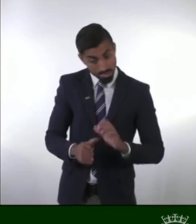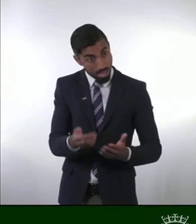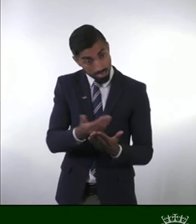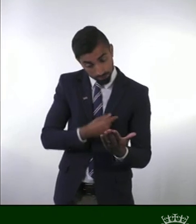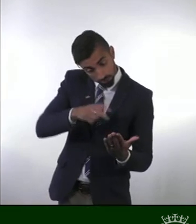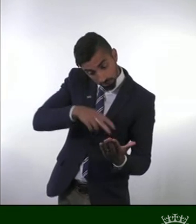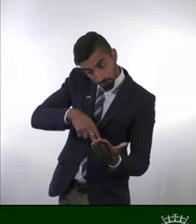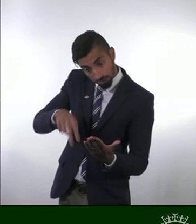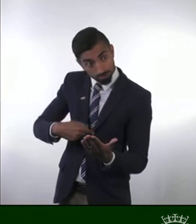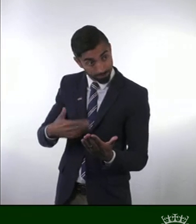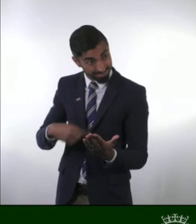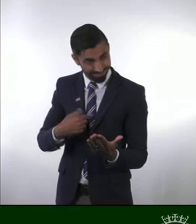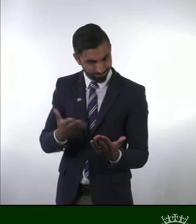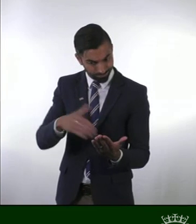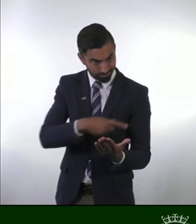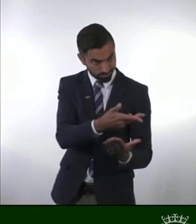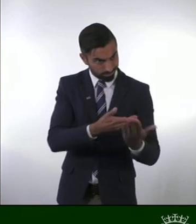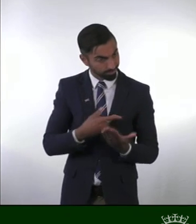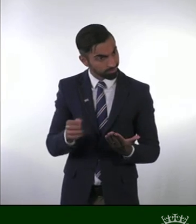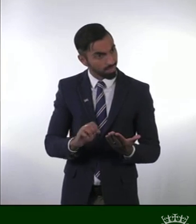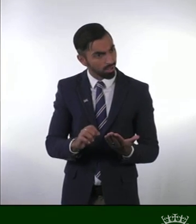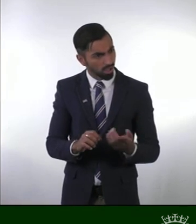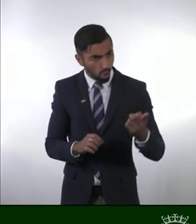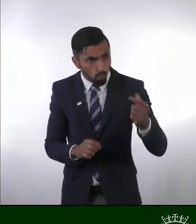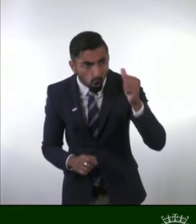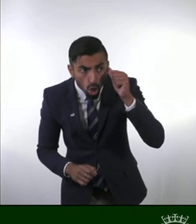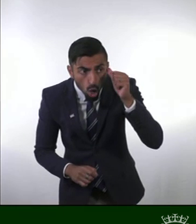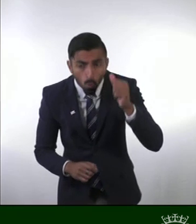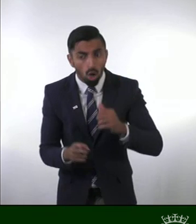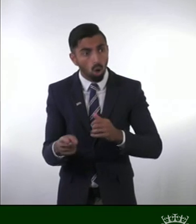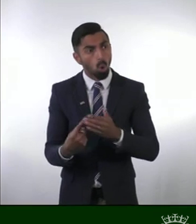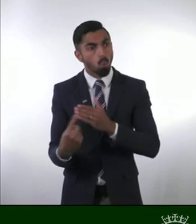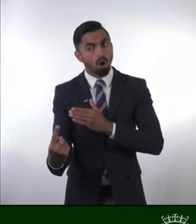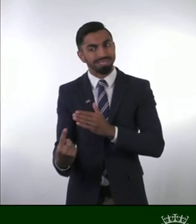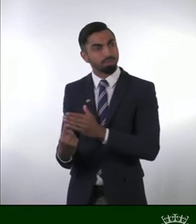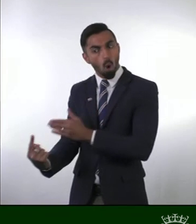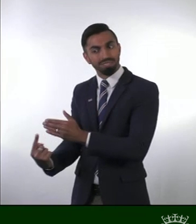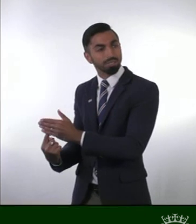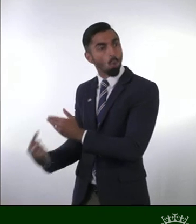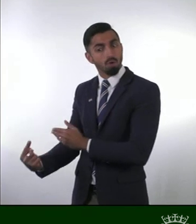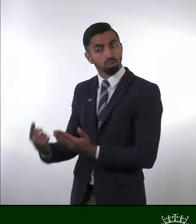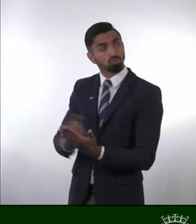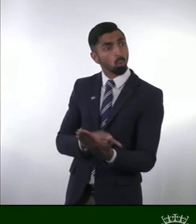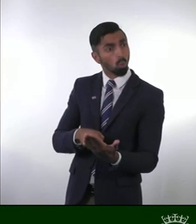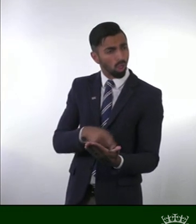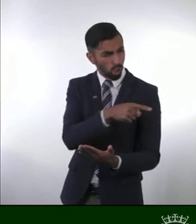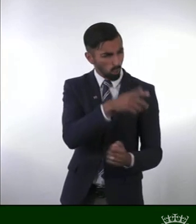The Prime Minister’s scientific advisory group was not even asked for advice on this significant policy.